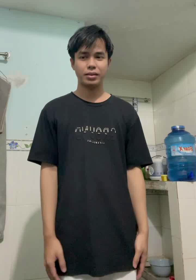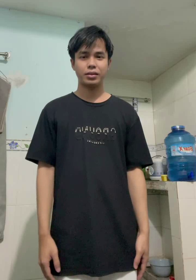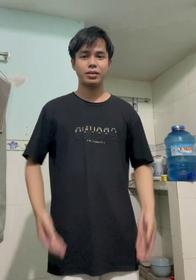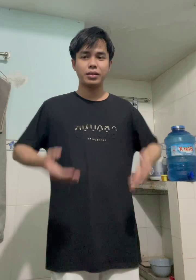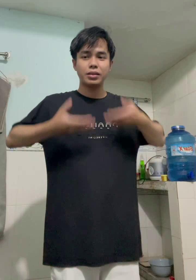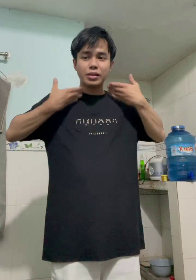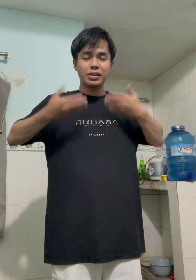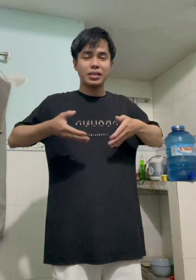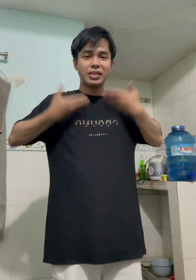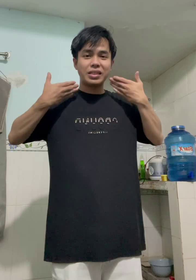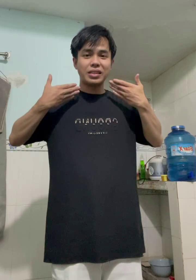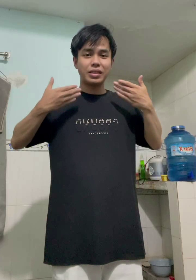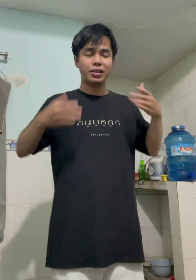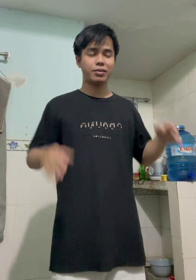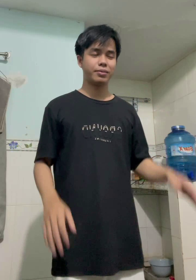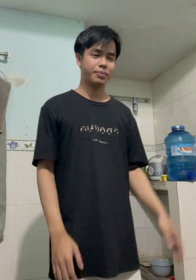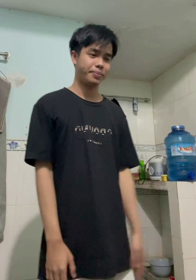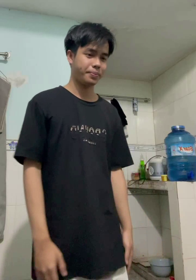vui ve